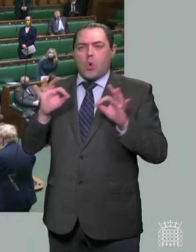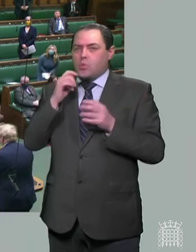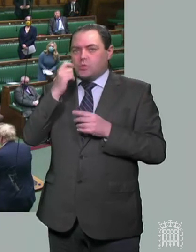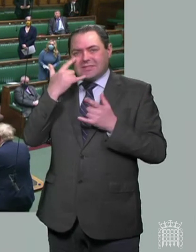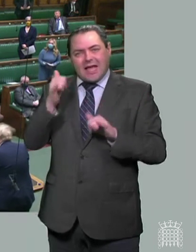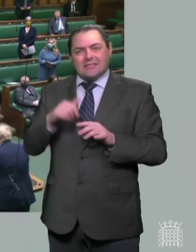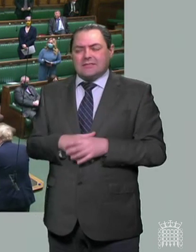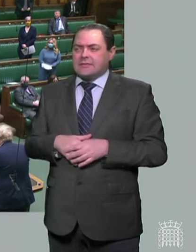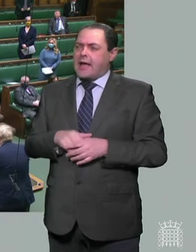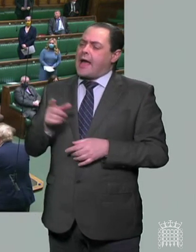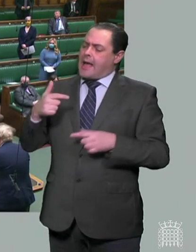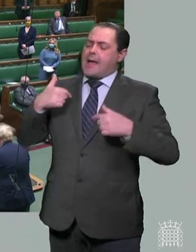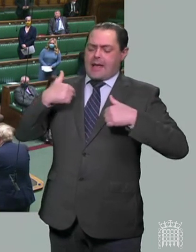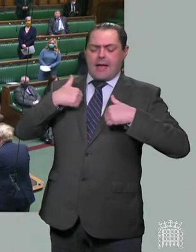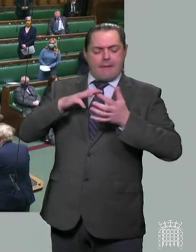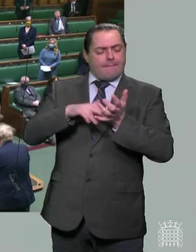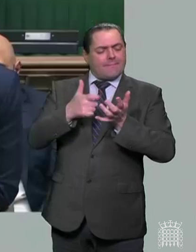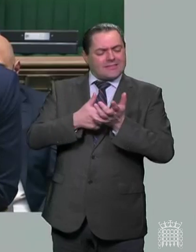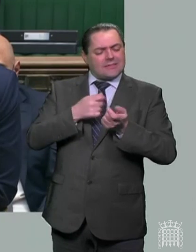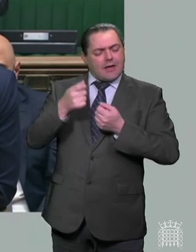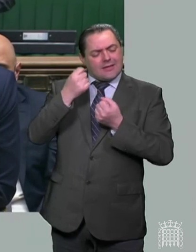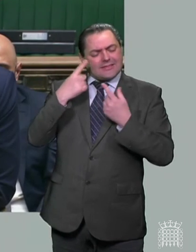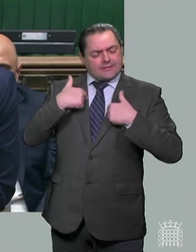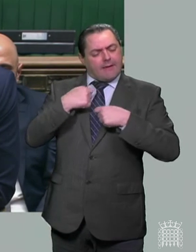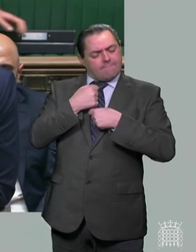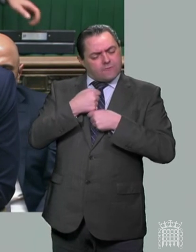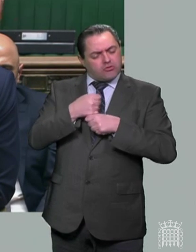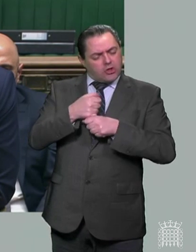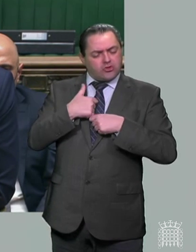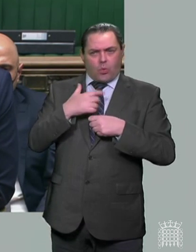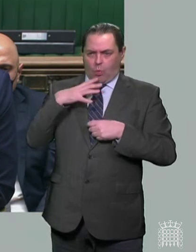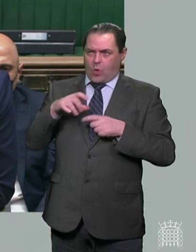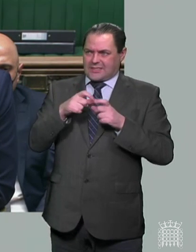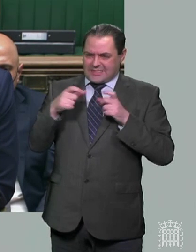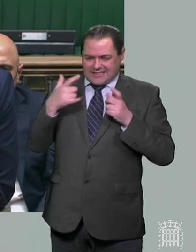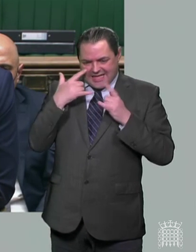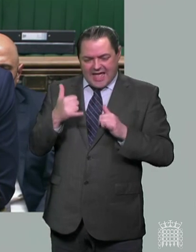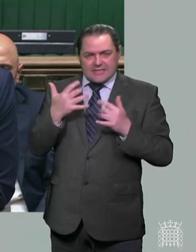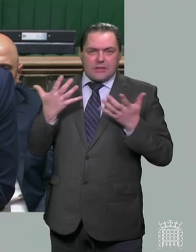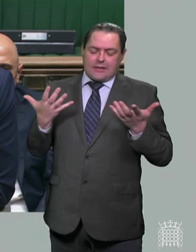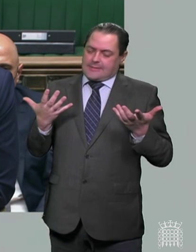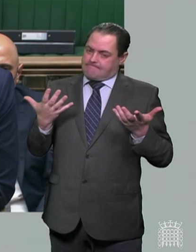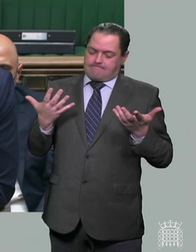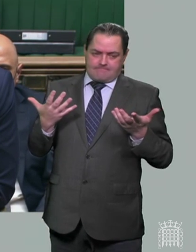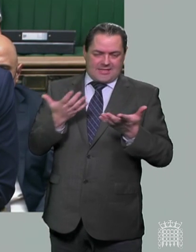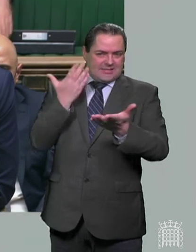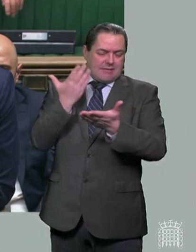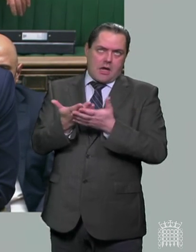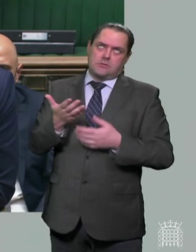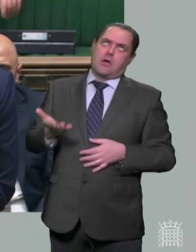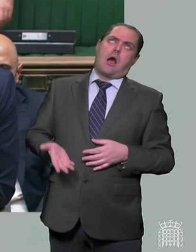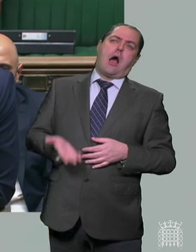I certainly share the frustrations of everyone who has found it difficult to get a test during a time of unbelievable demand.